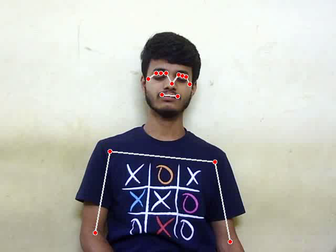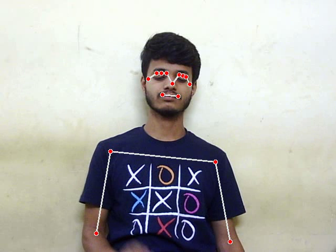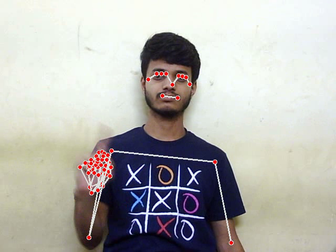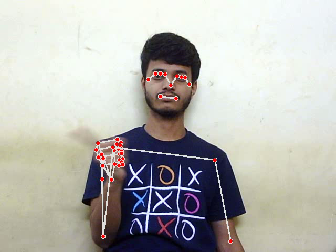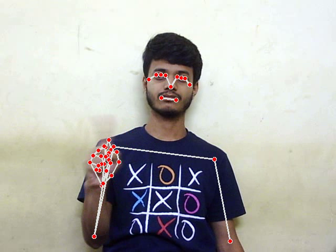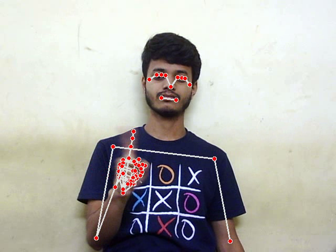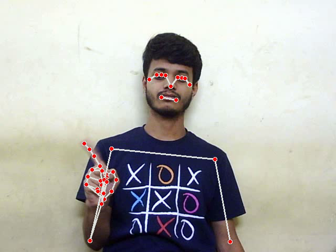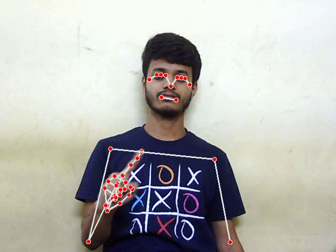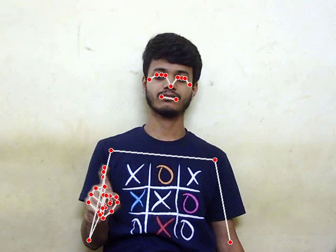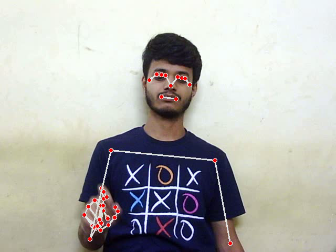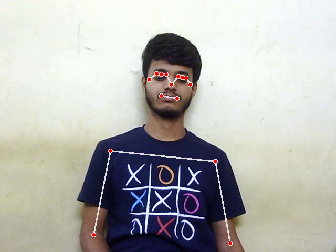where